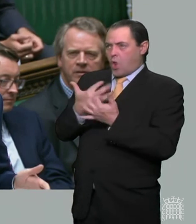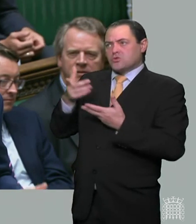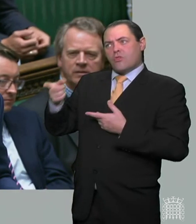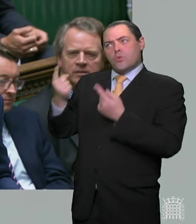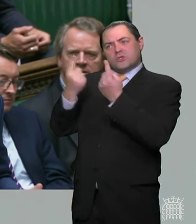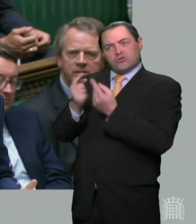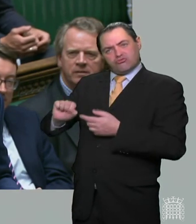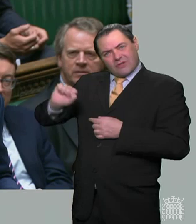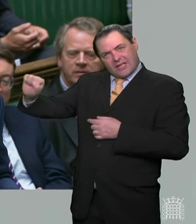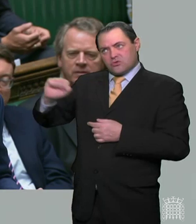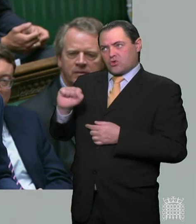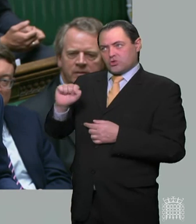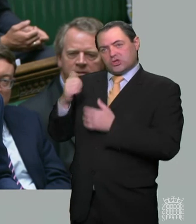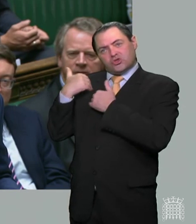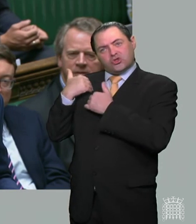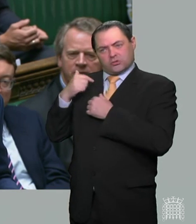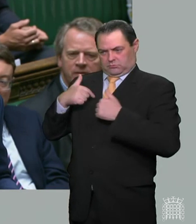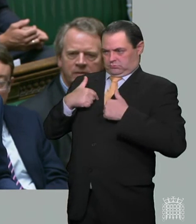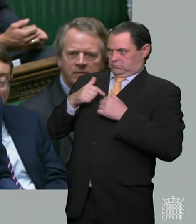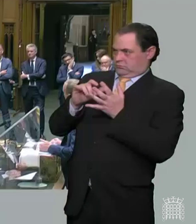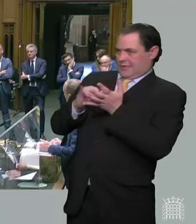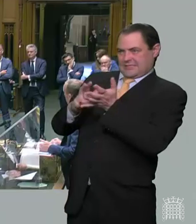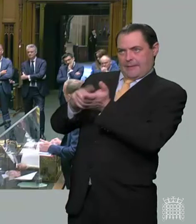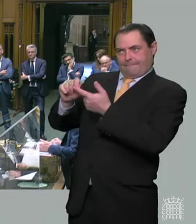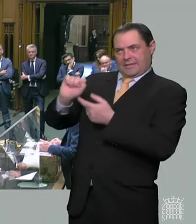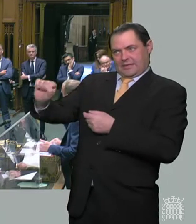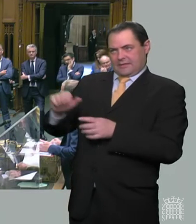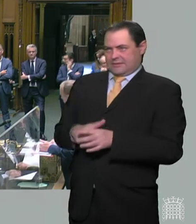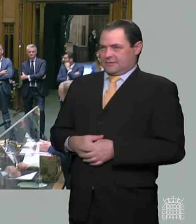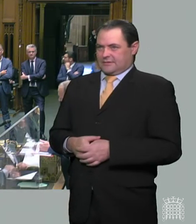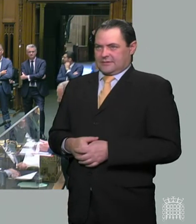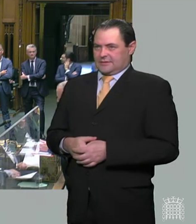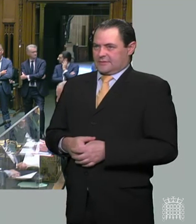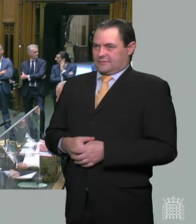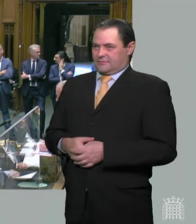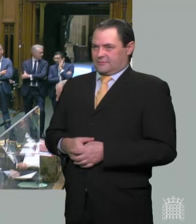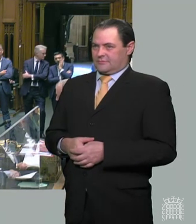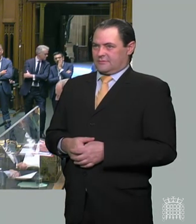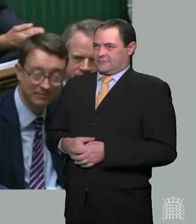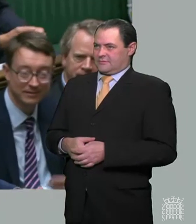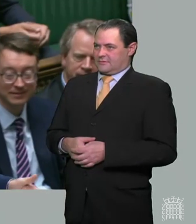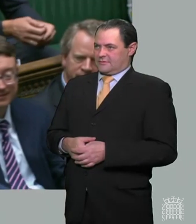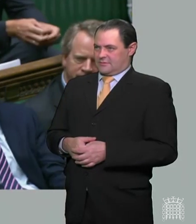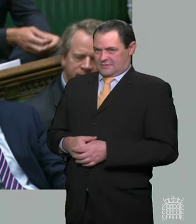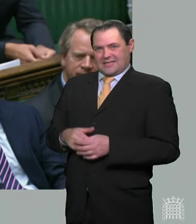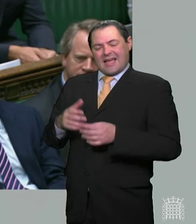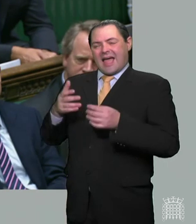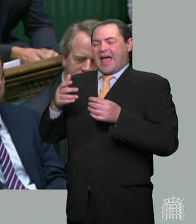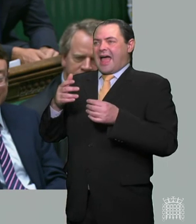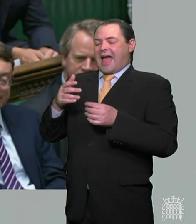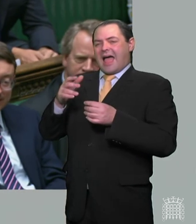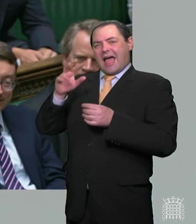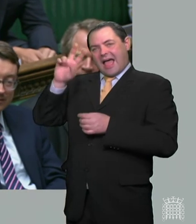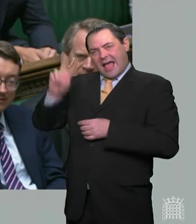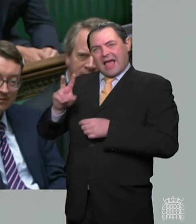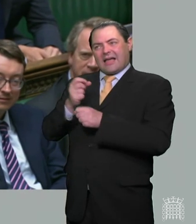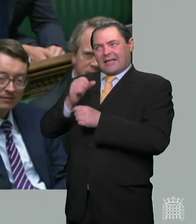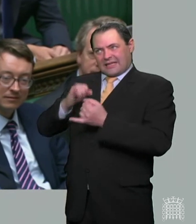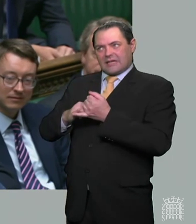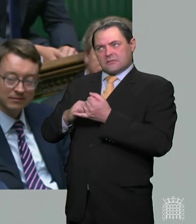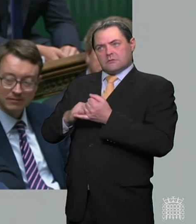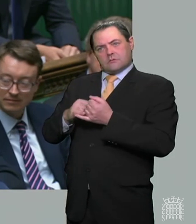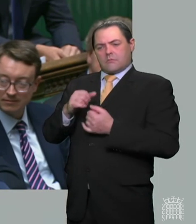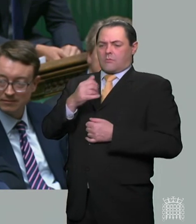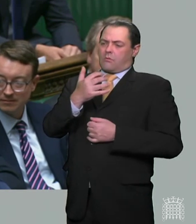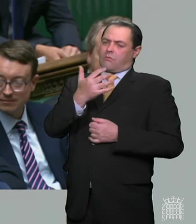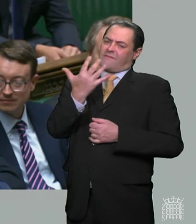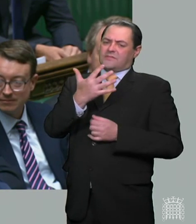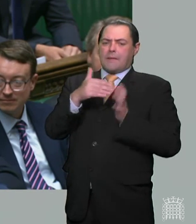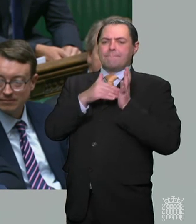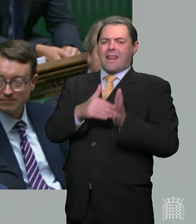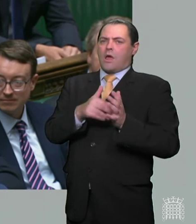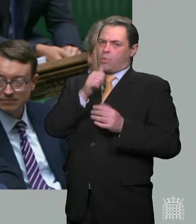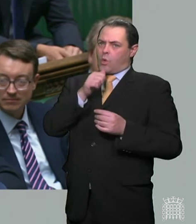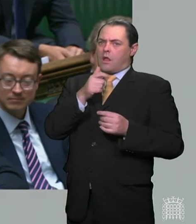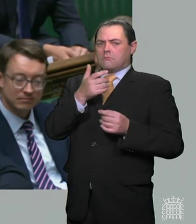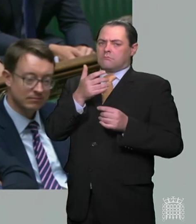The energy price cap will save 15 million households up to £100 each year.